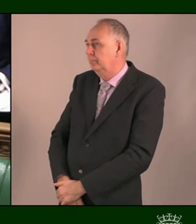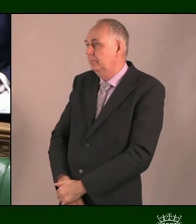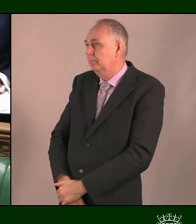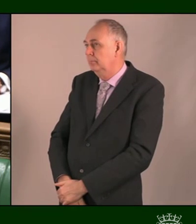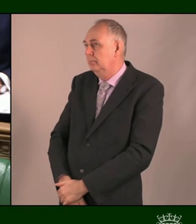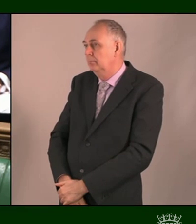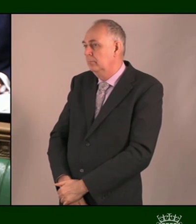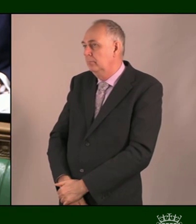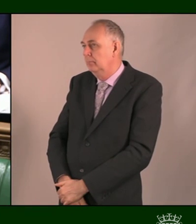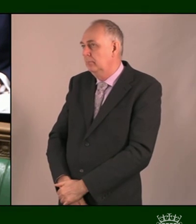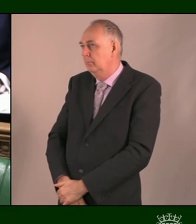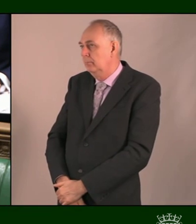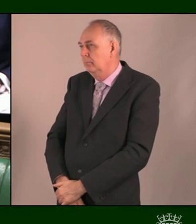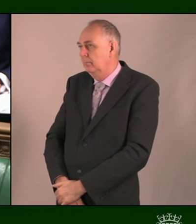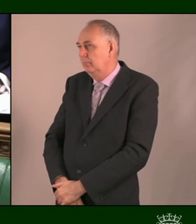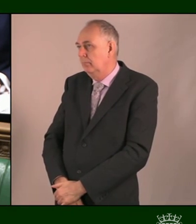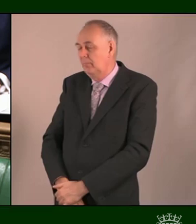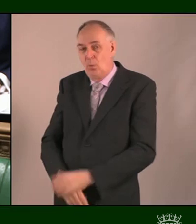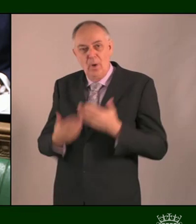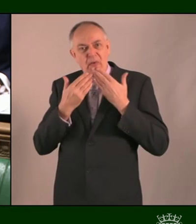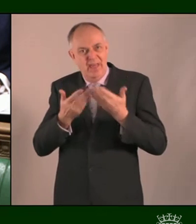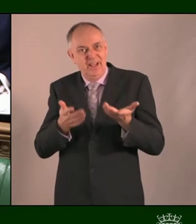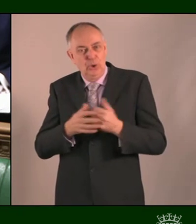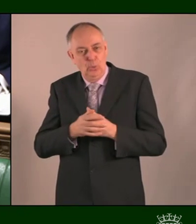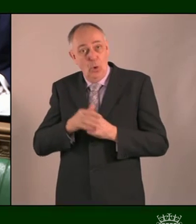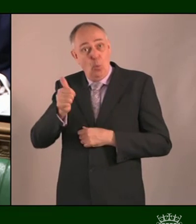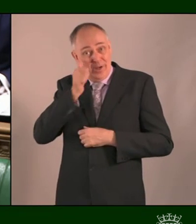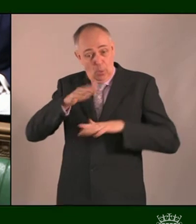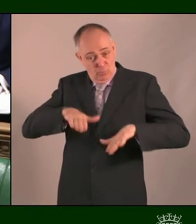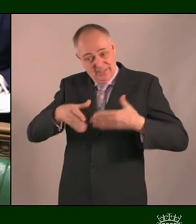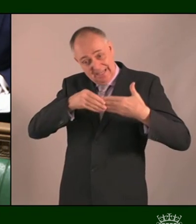This country, as my honourable Friend knows, leads the world in battery technology.